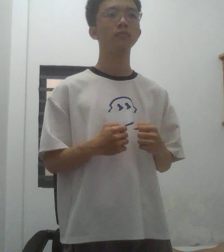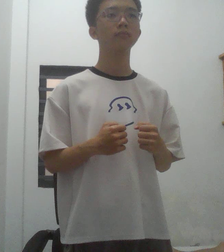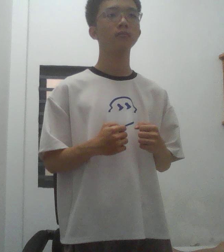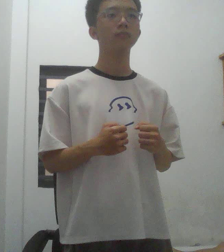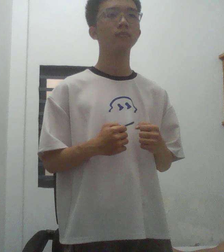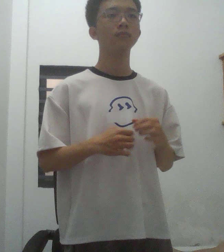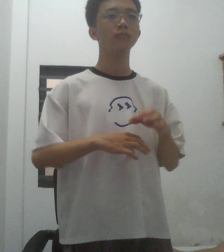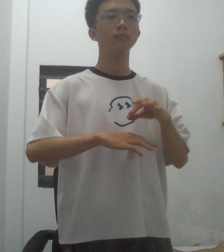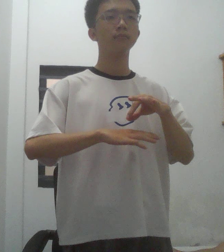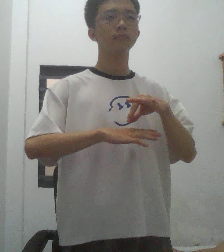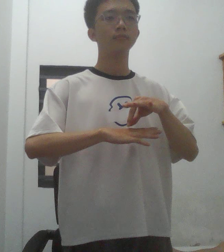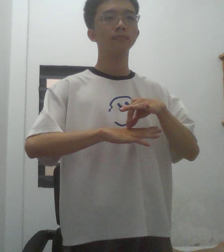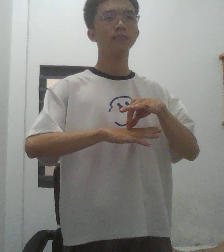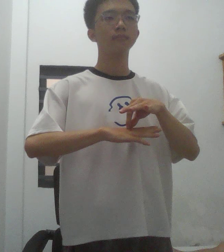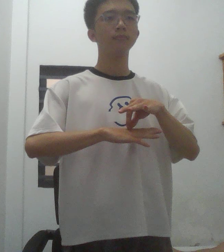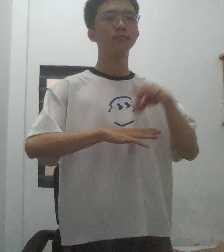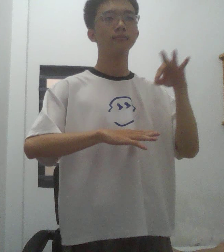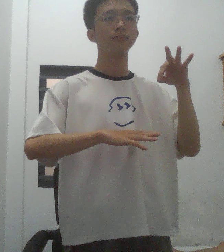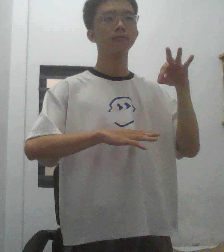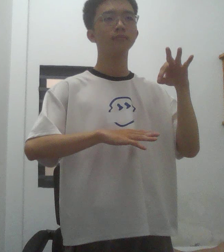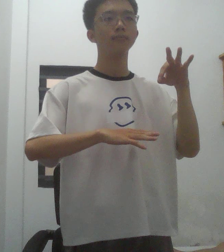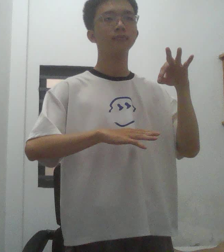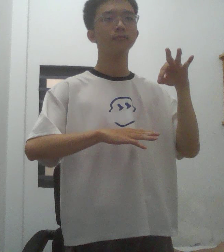tuan